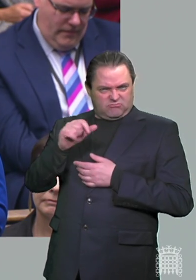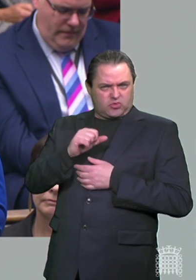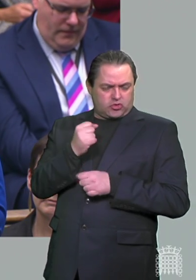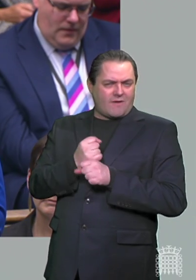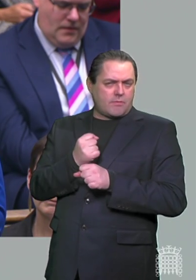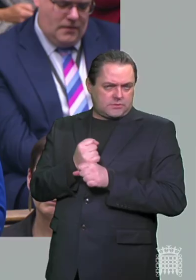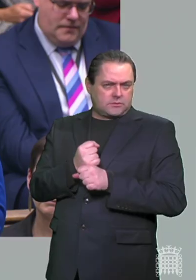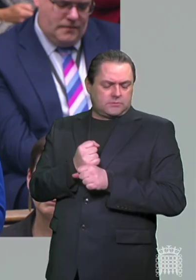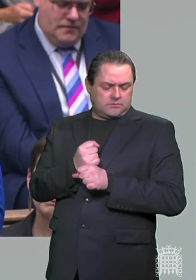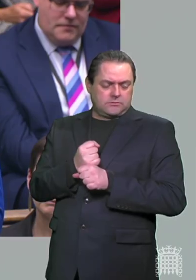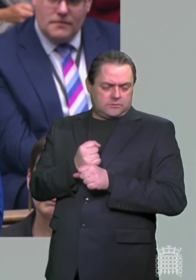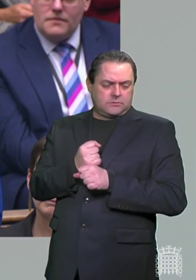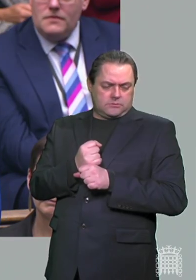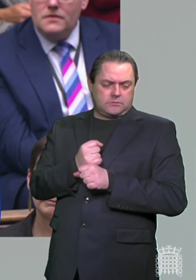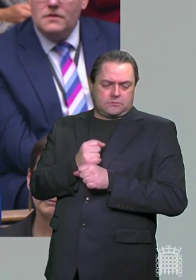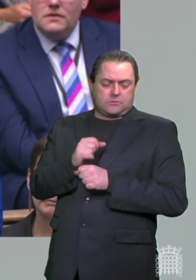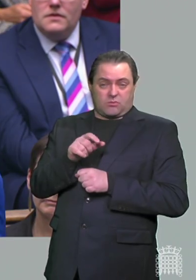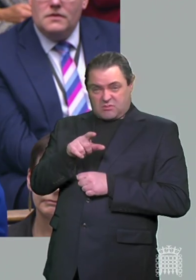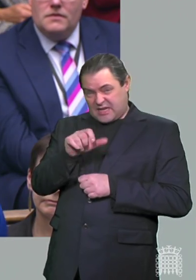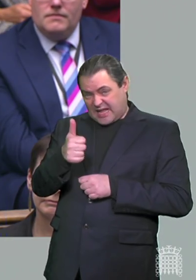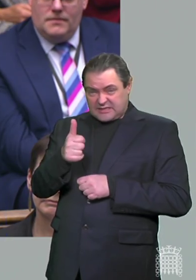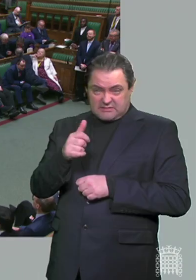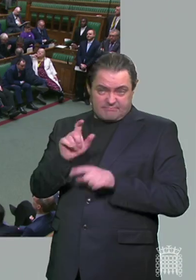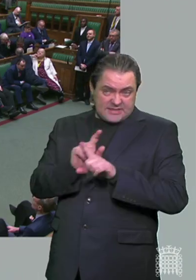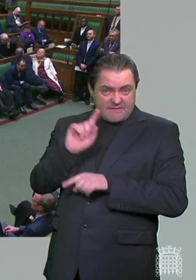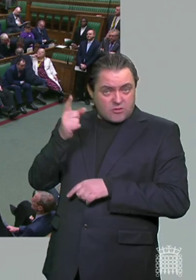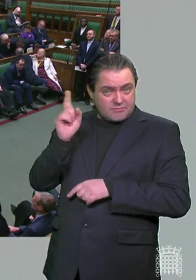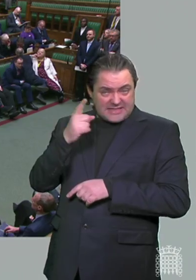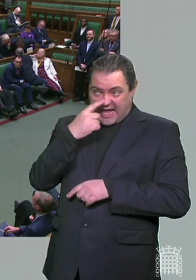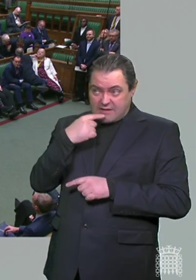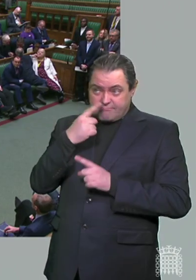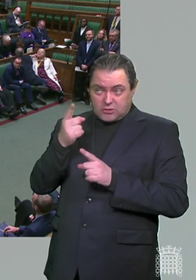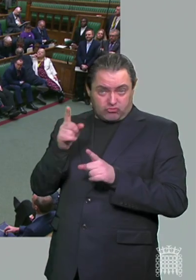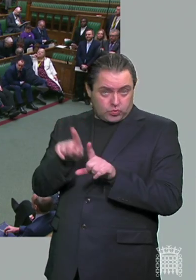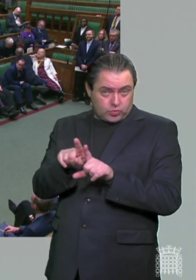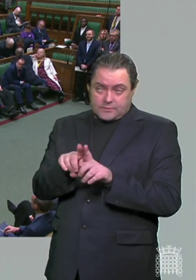In his next meeting with the First Minister, will he mention it to her?